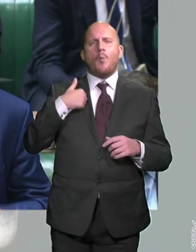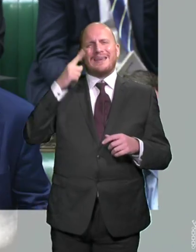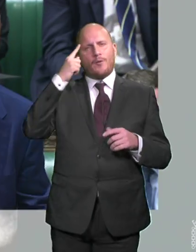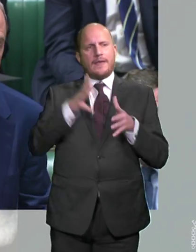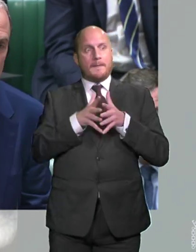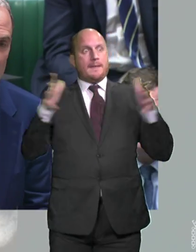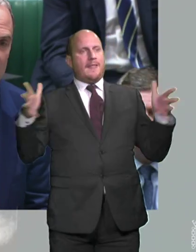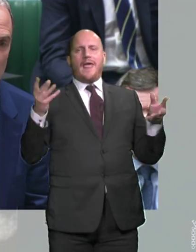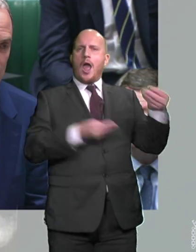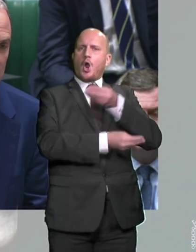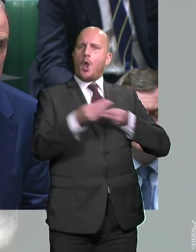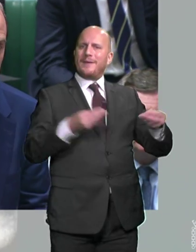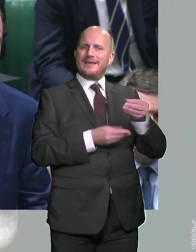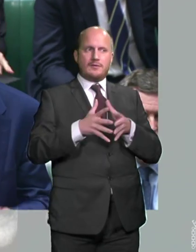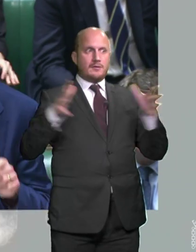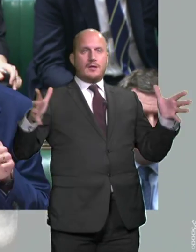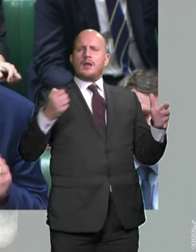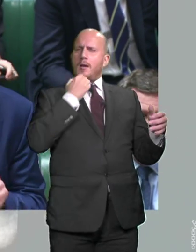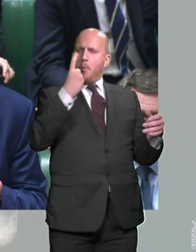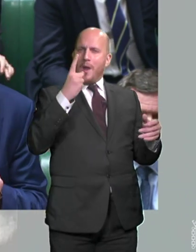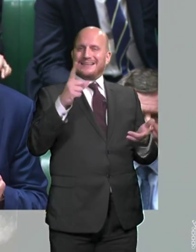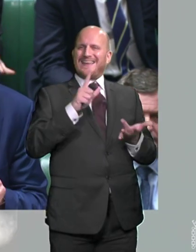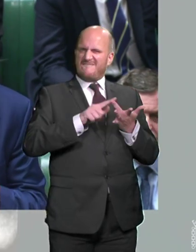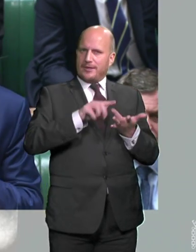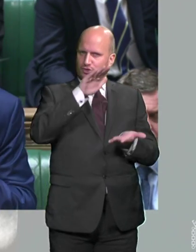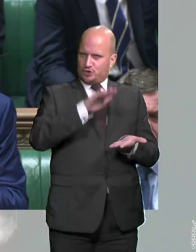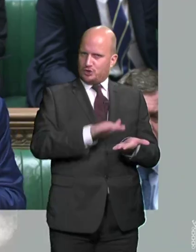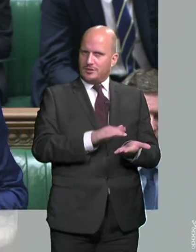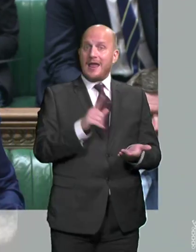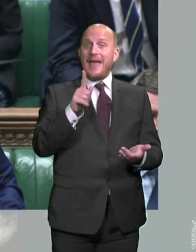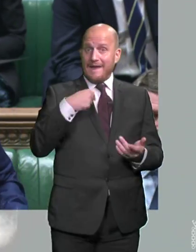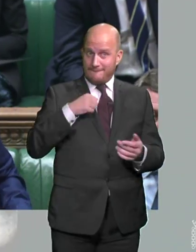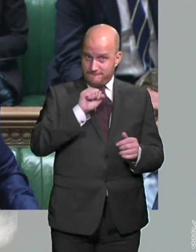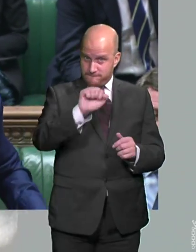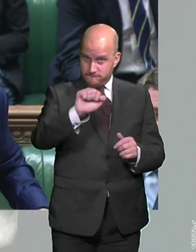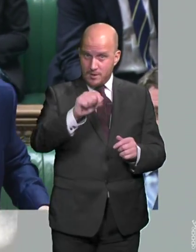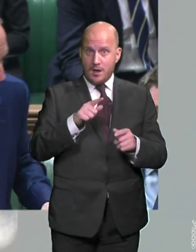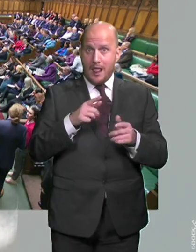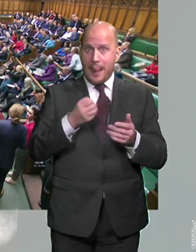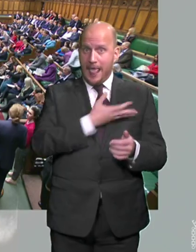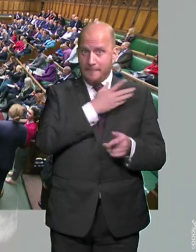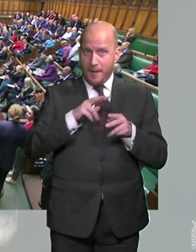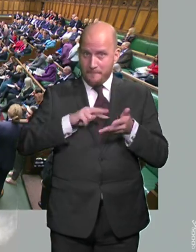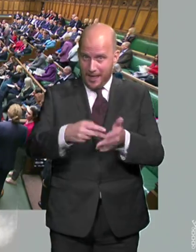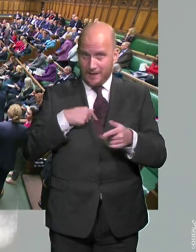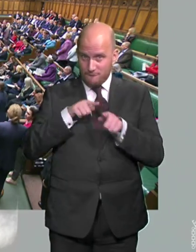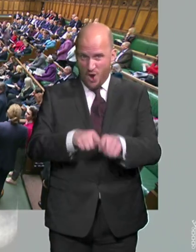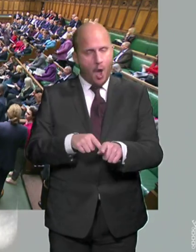The No. 1 priority is to get inflation down, and we will not be able to do that if we follow the Opposition’s plans.